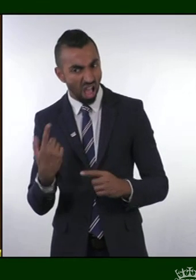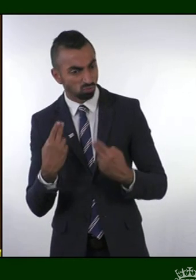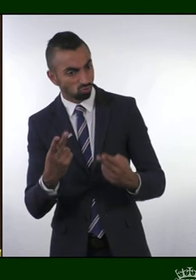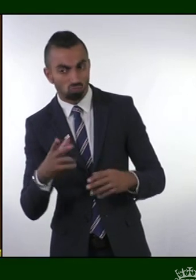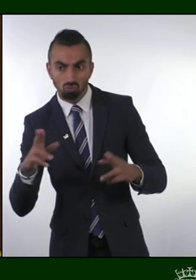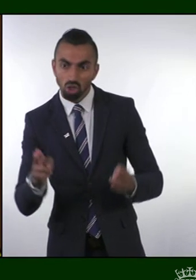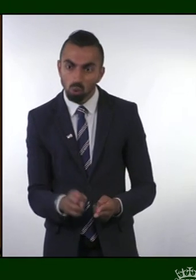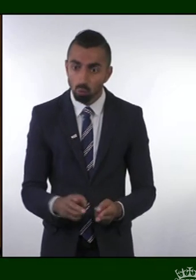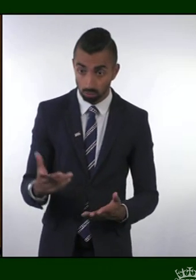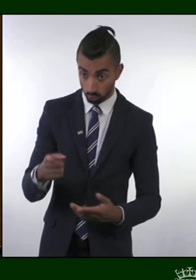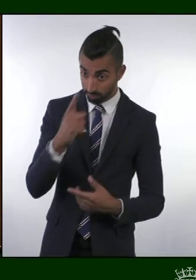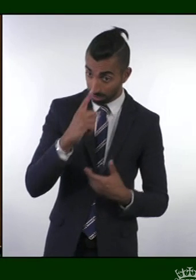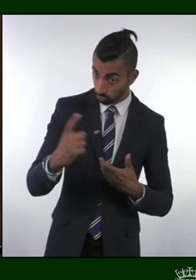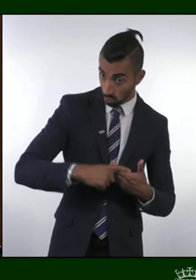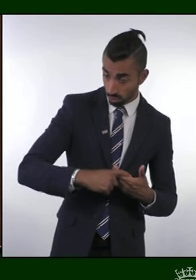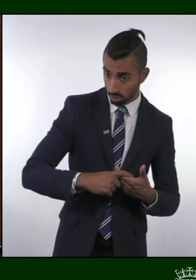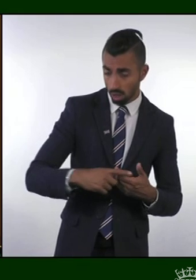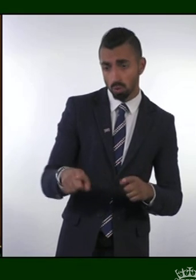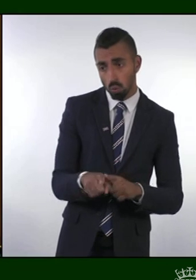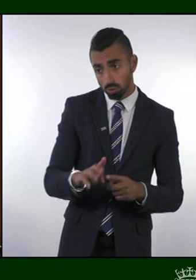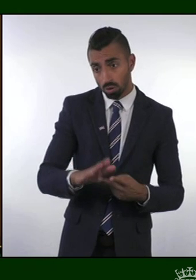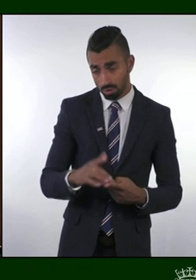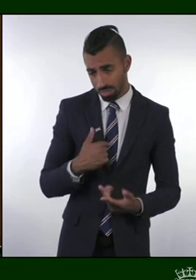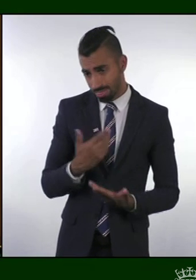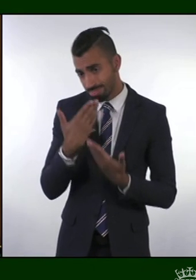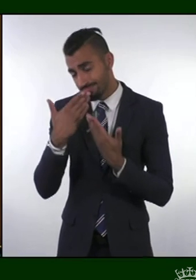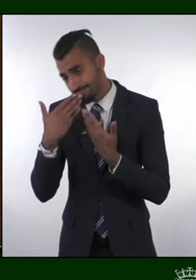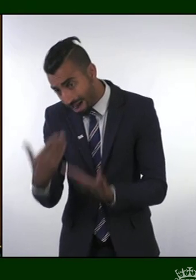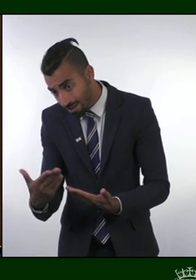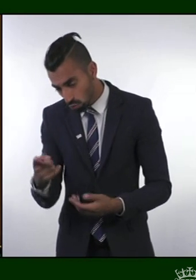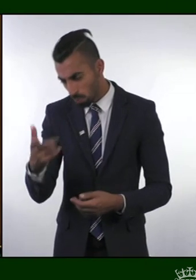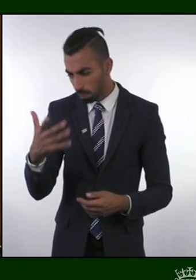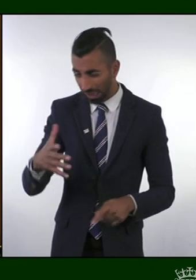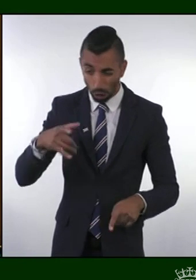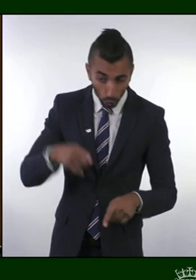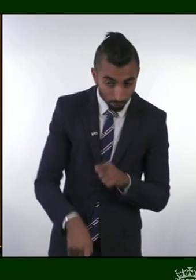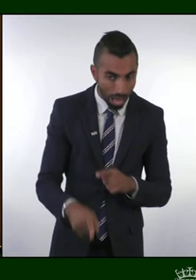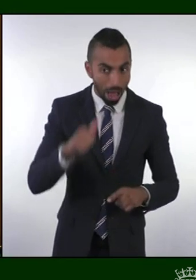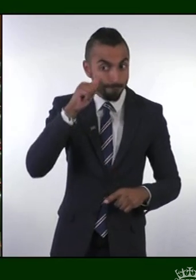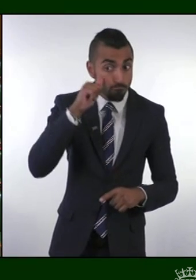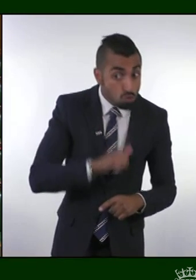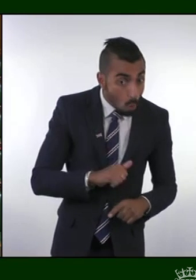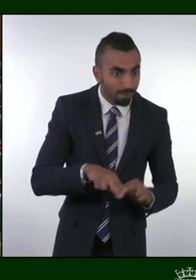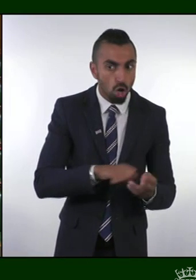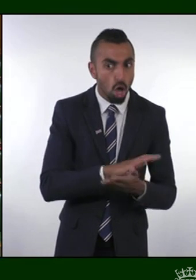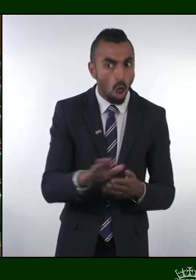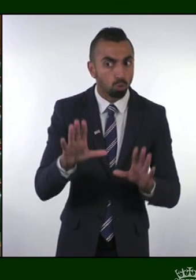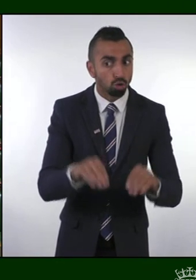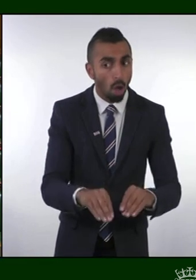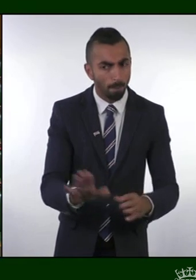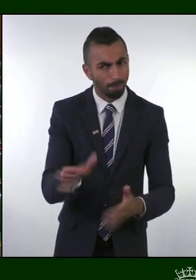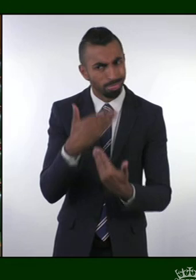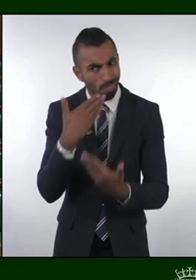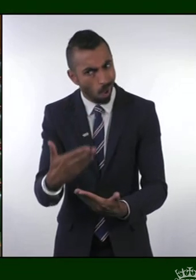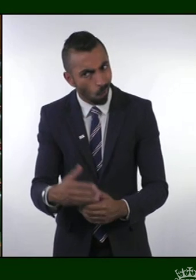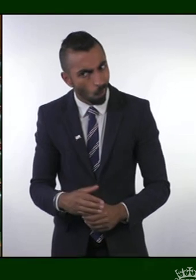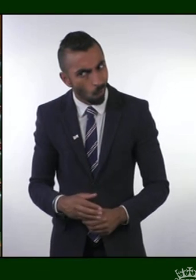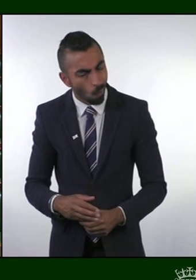I thank him for everything that he has done on tackling furlough fraud, which has been a real issue in our economy.